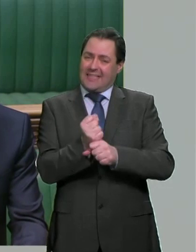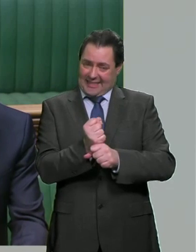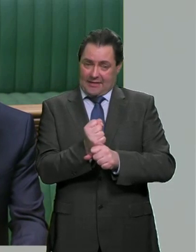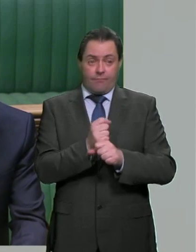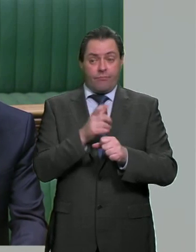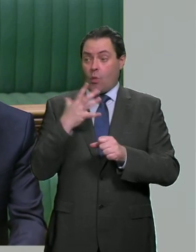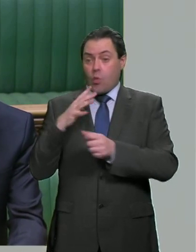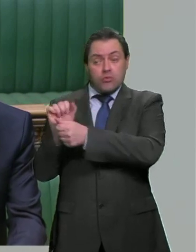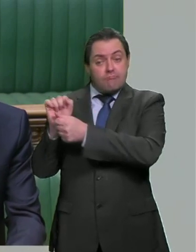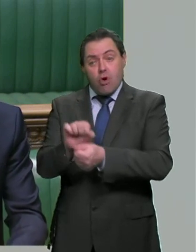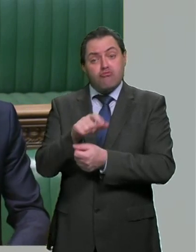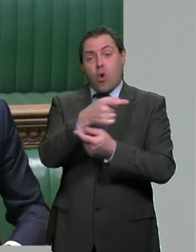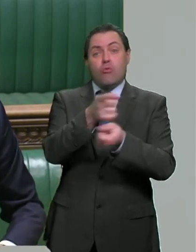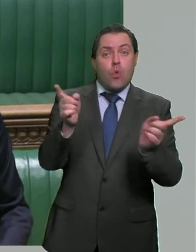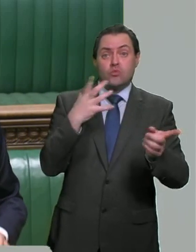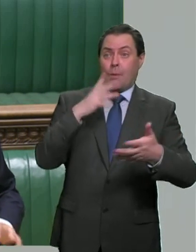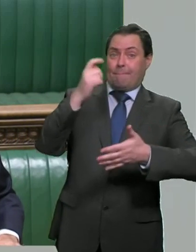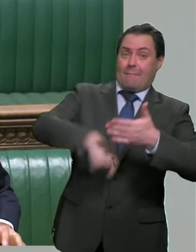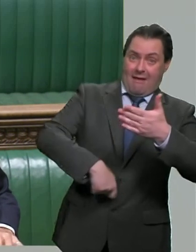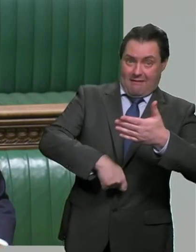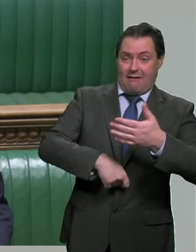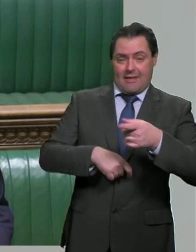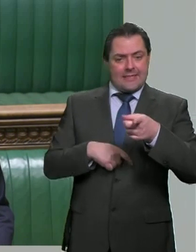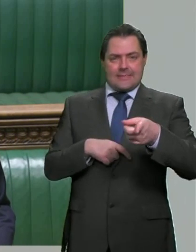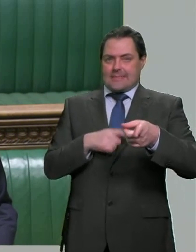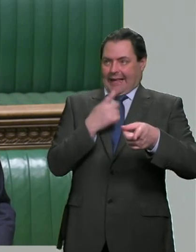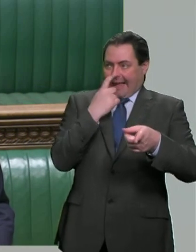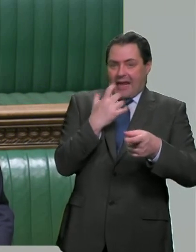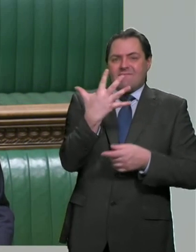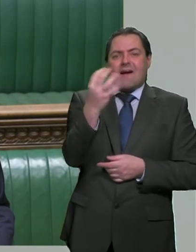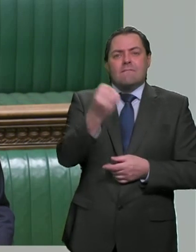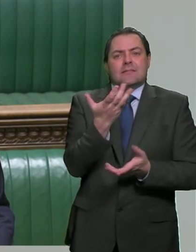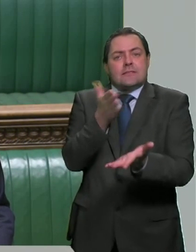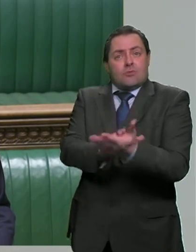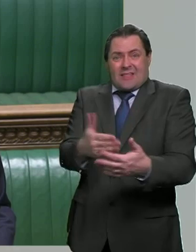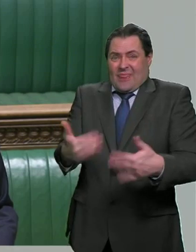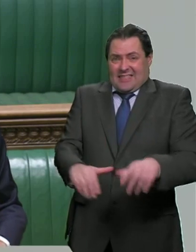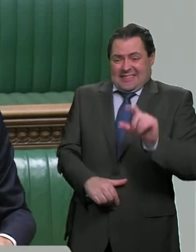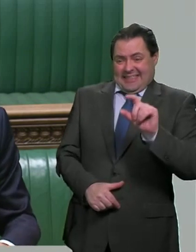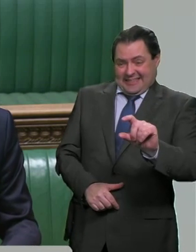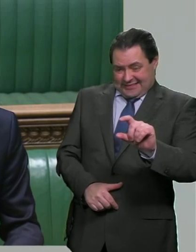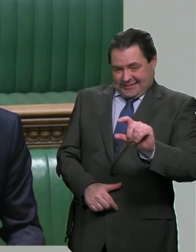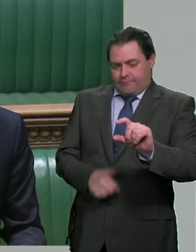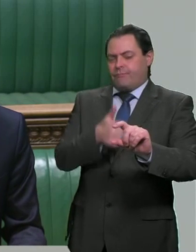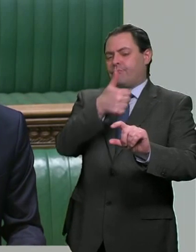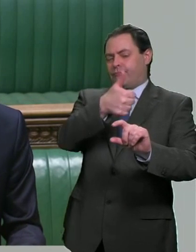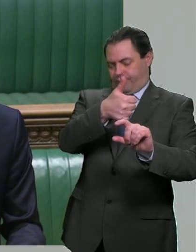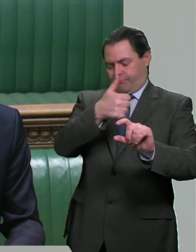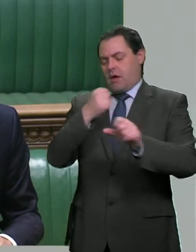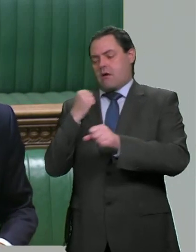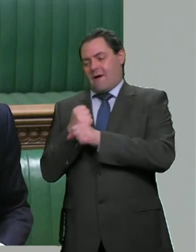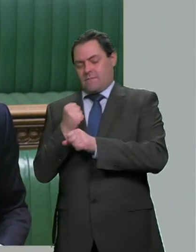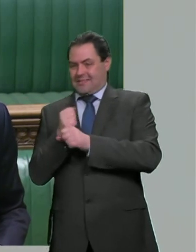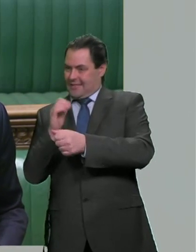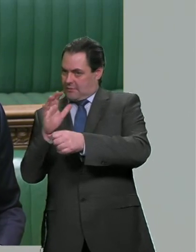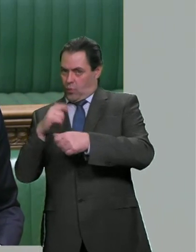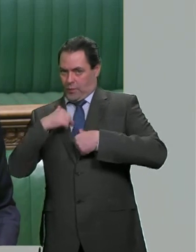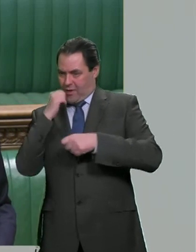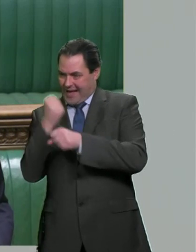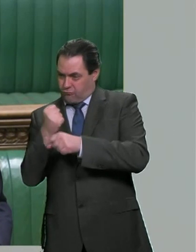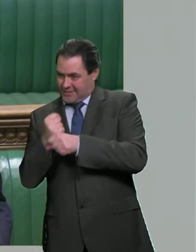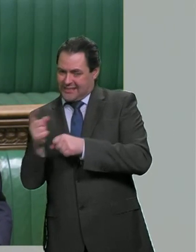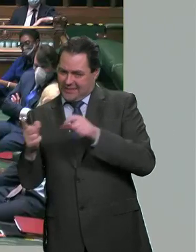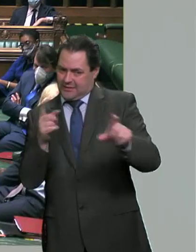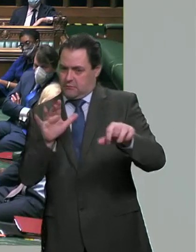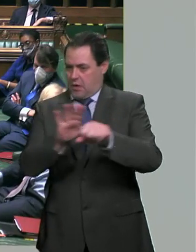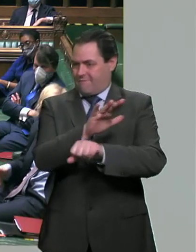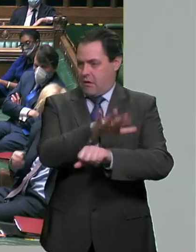Lenders who provide mortgages to home buyers who can afford only a 5% deposit will benefit from a Government guarantee on those mortgages.